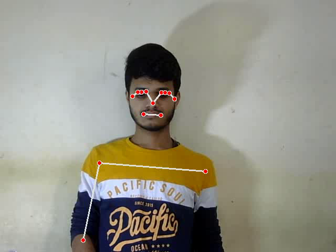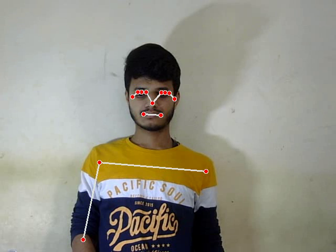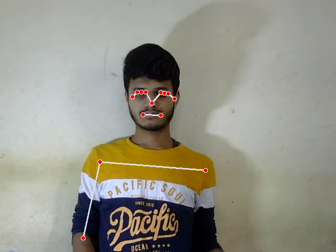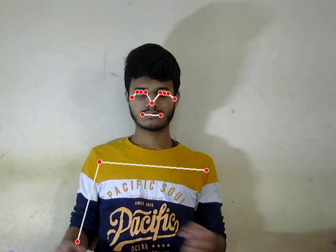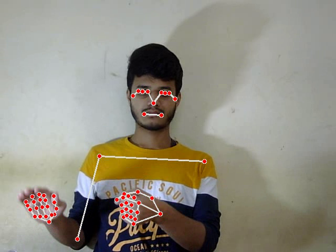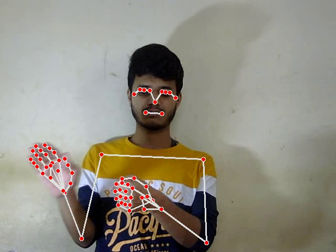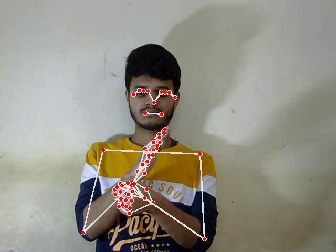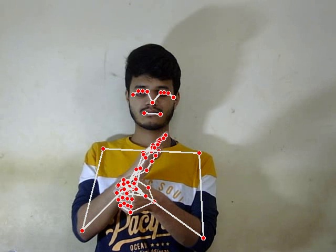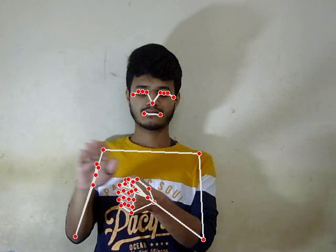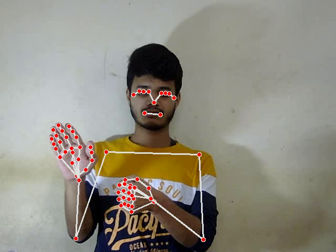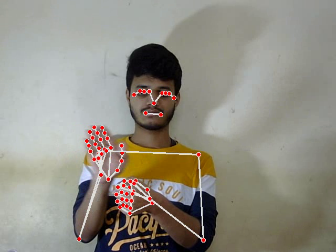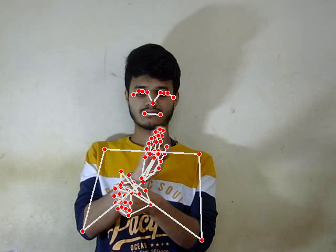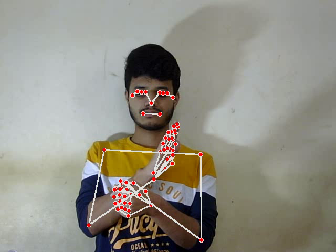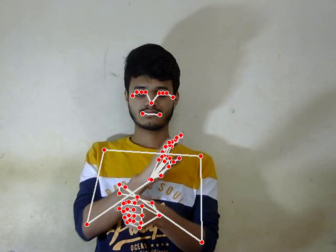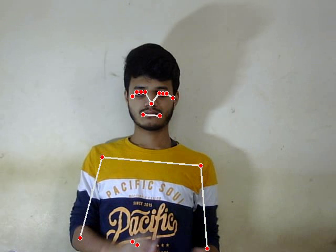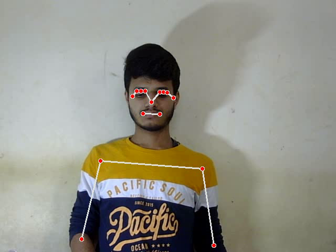busy